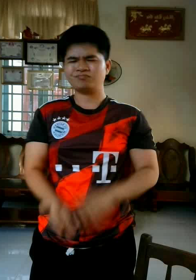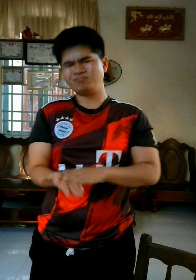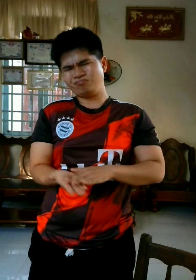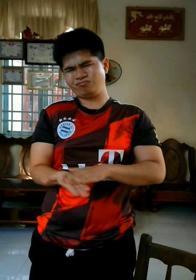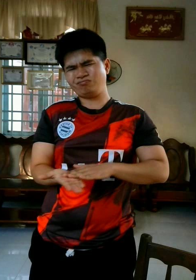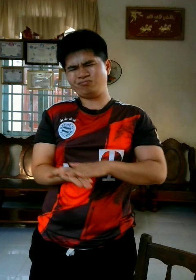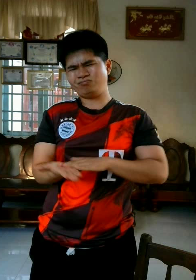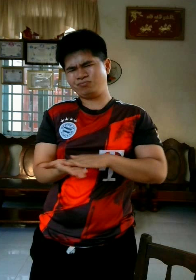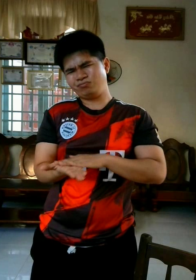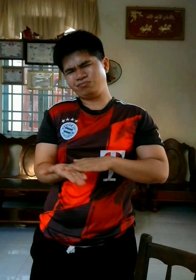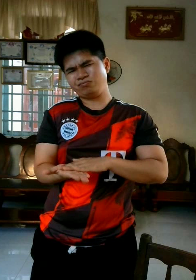xin loi